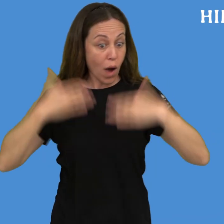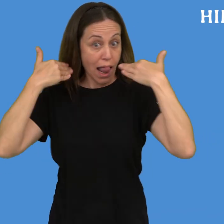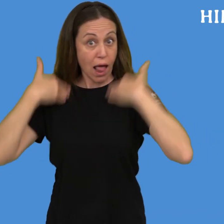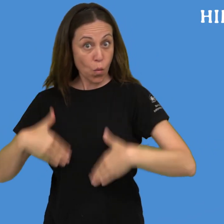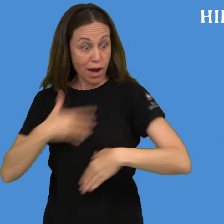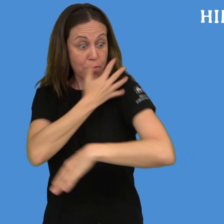cuerpo